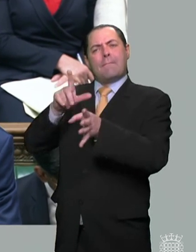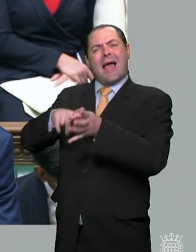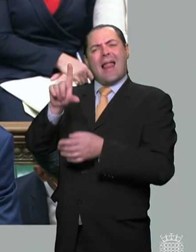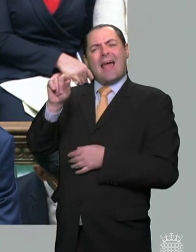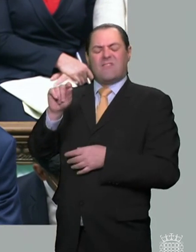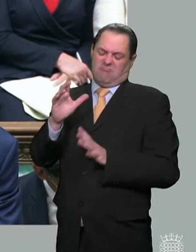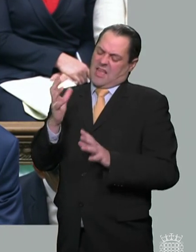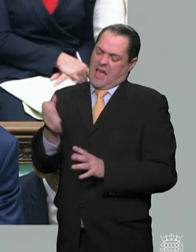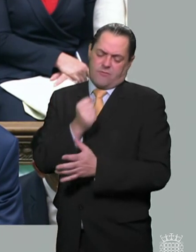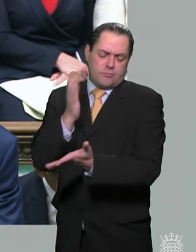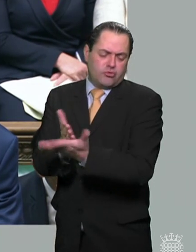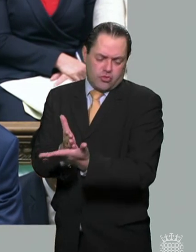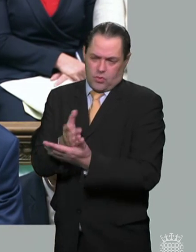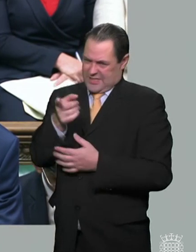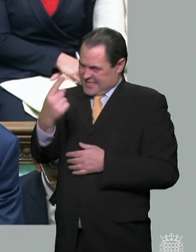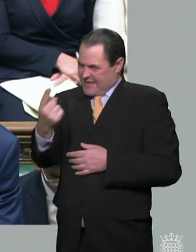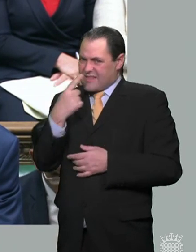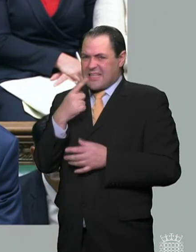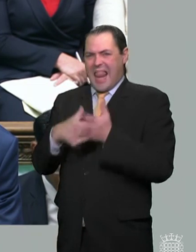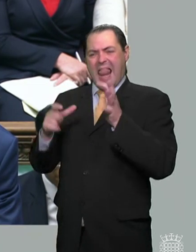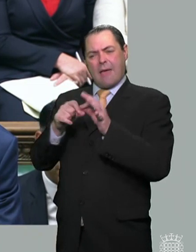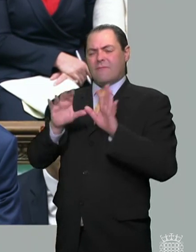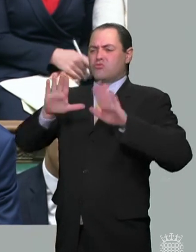She said that the Labour party must stop